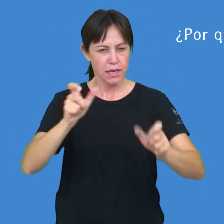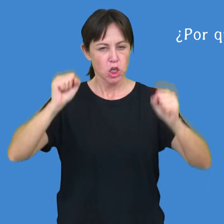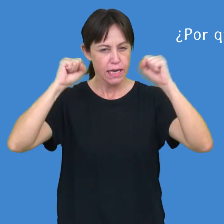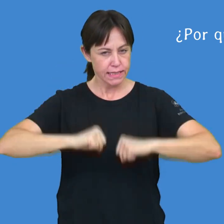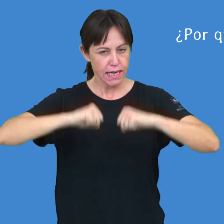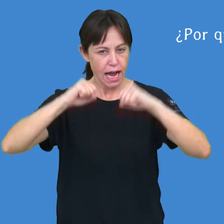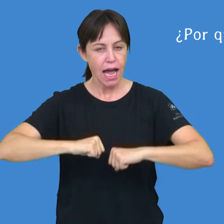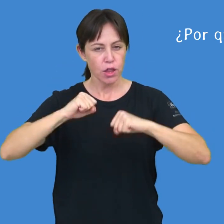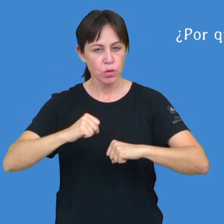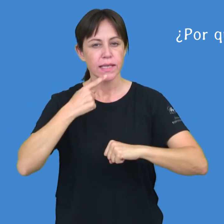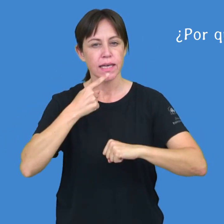mayor